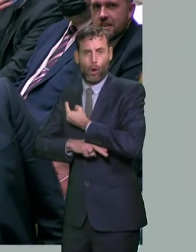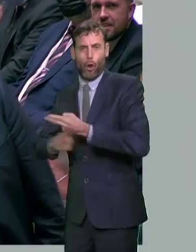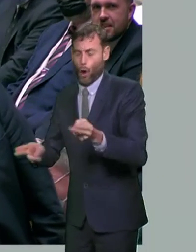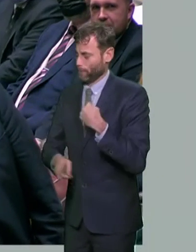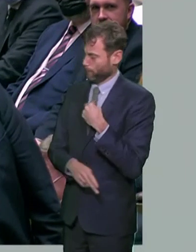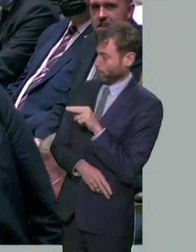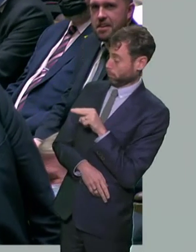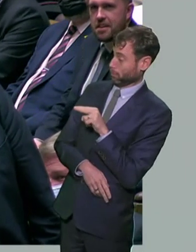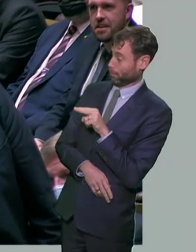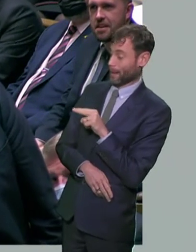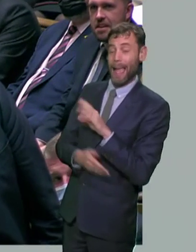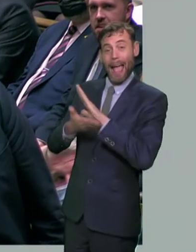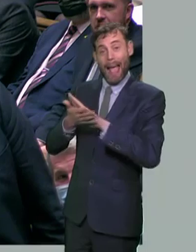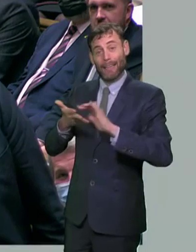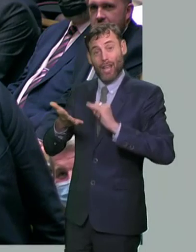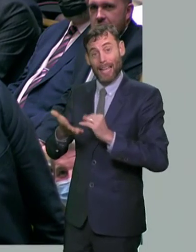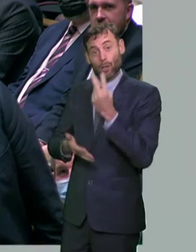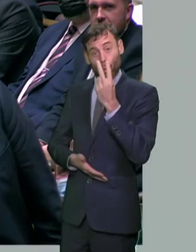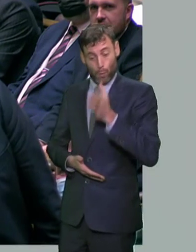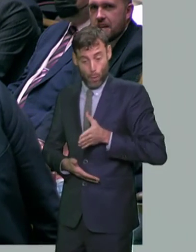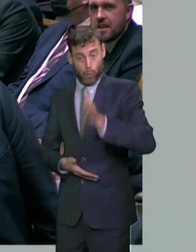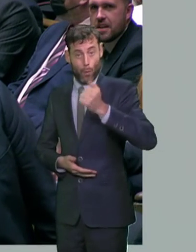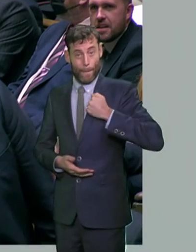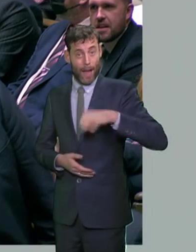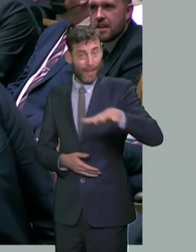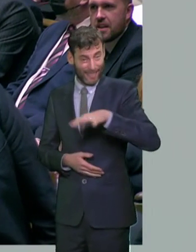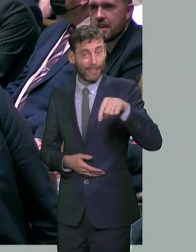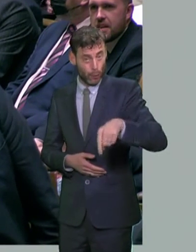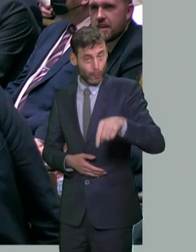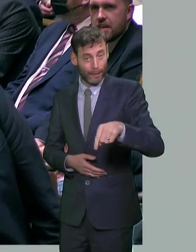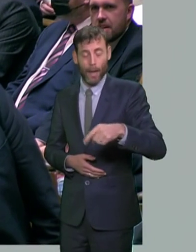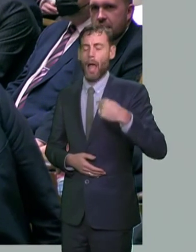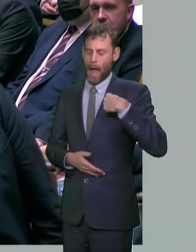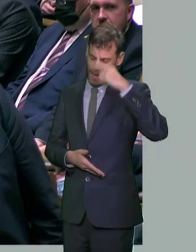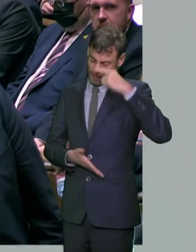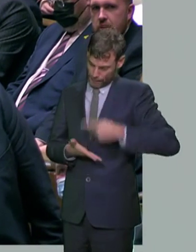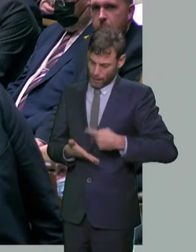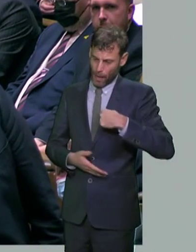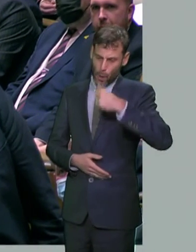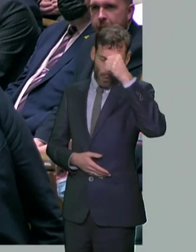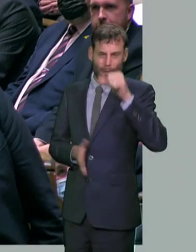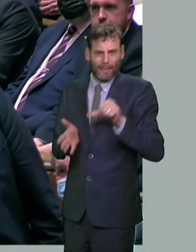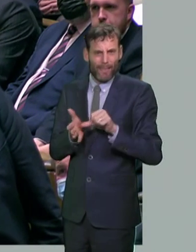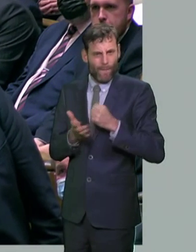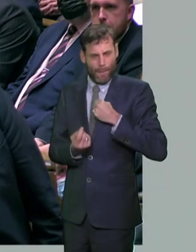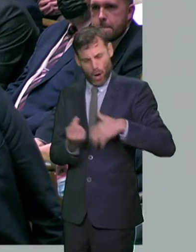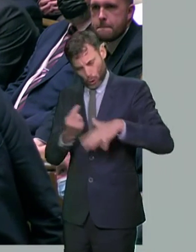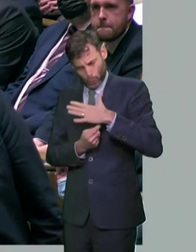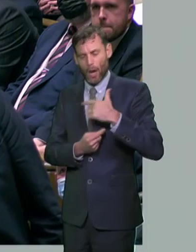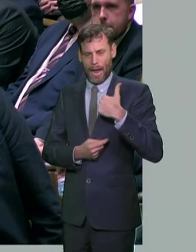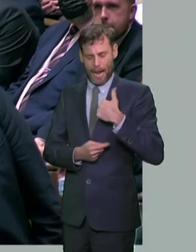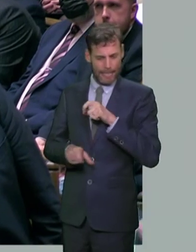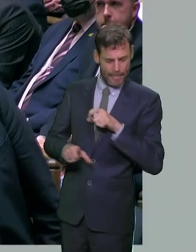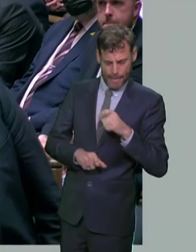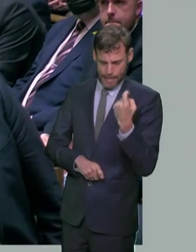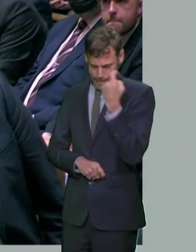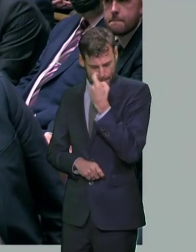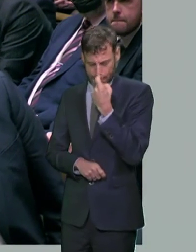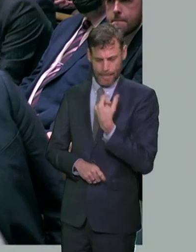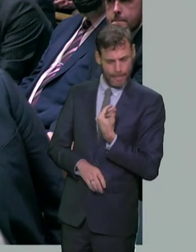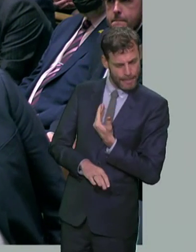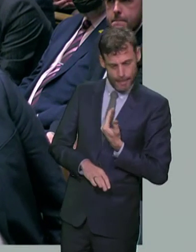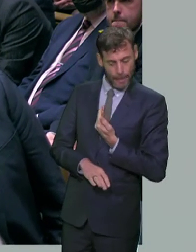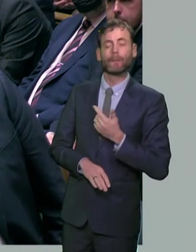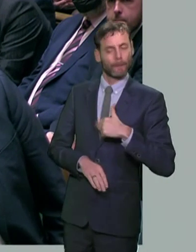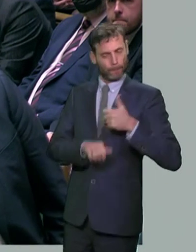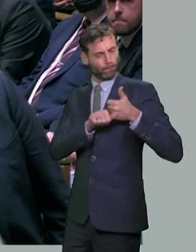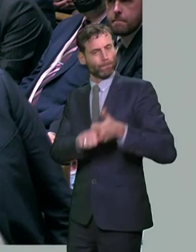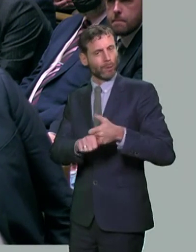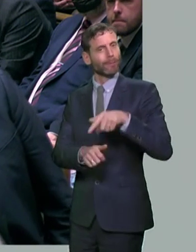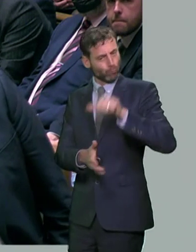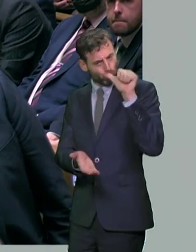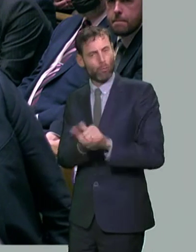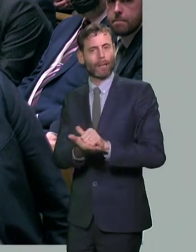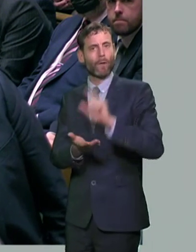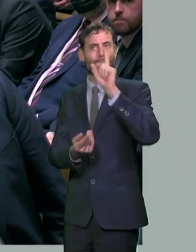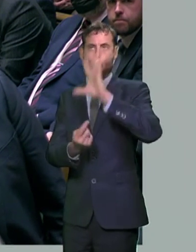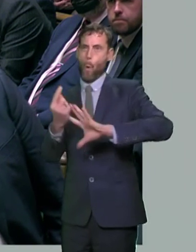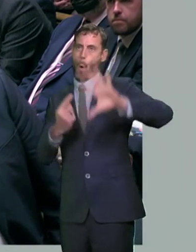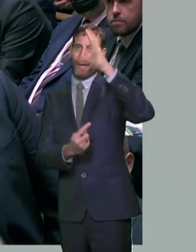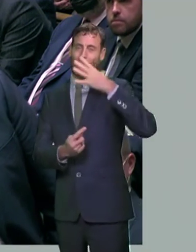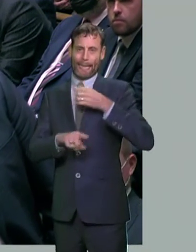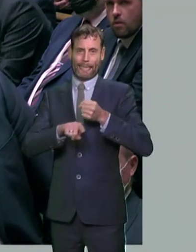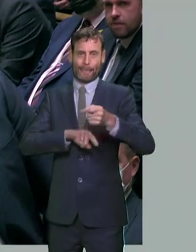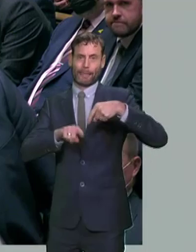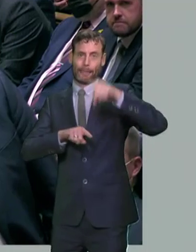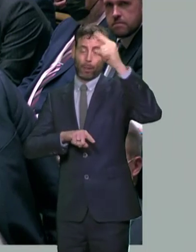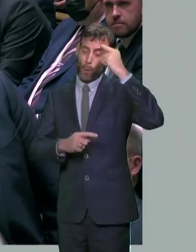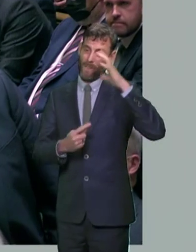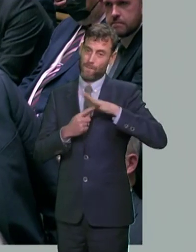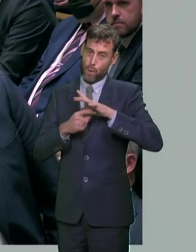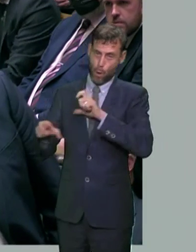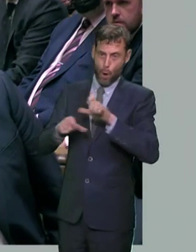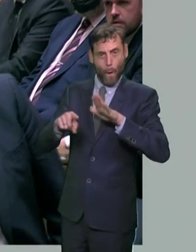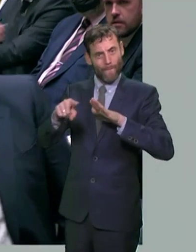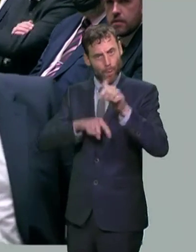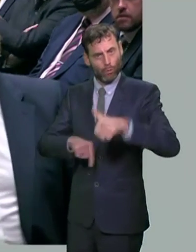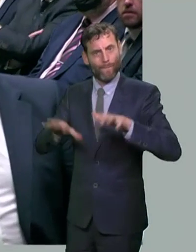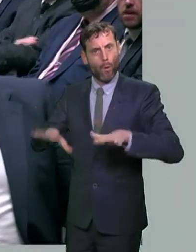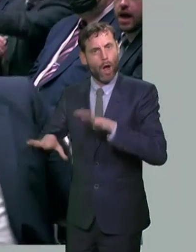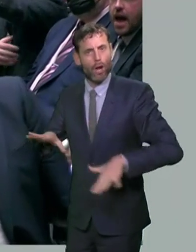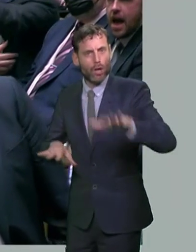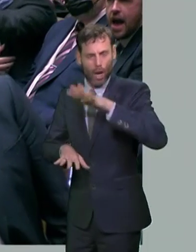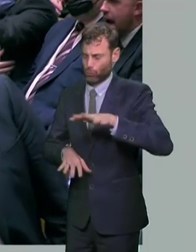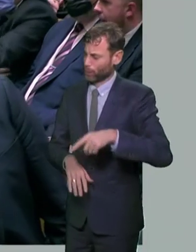I can tell you, Mr Speaker, that HS2 runs through my constituency as well, and even though it has been very tough for my constituents, I took a decision that it was the right thing to do for the long-term interests of the whole country.